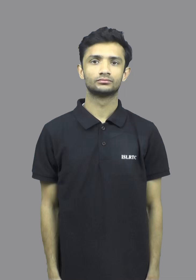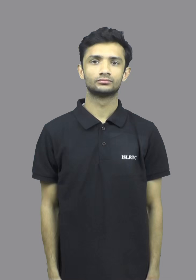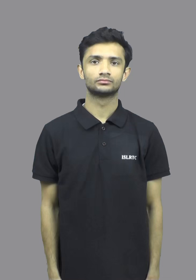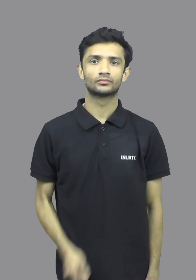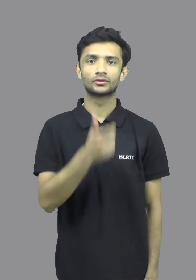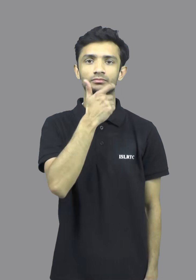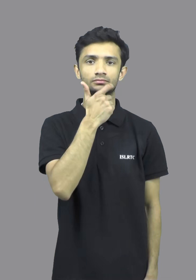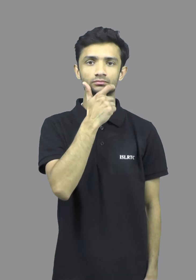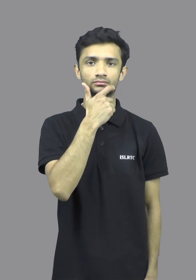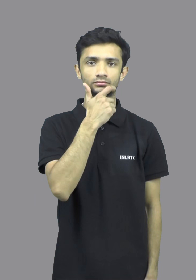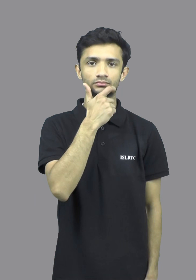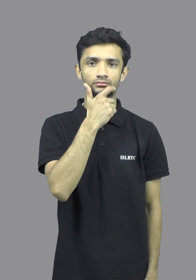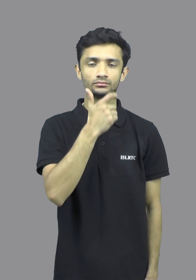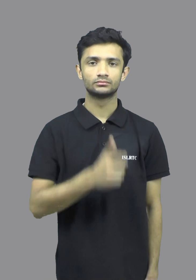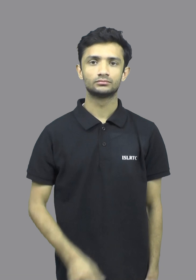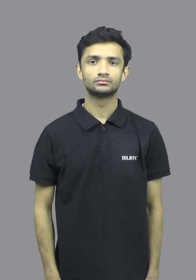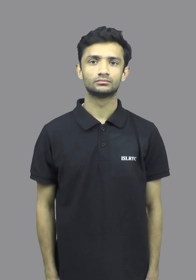England